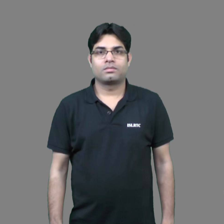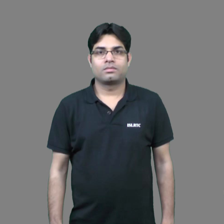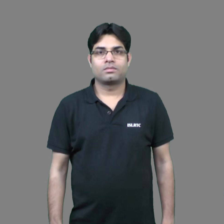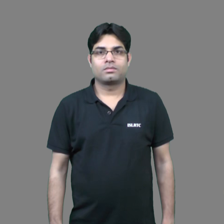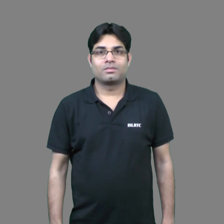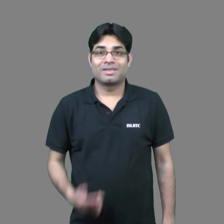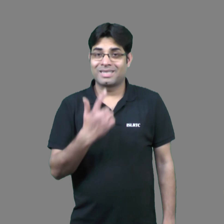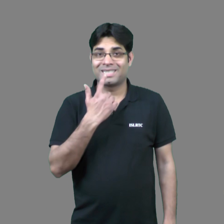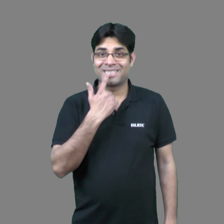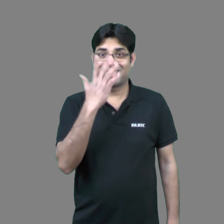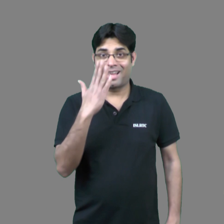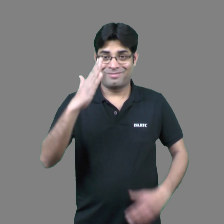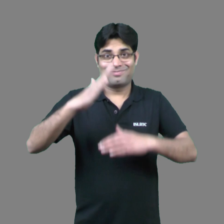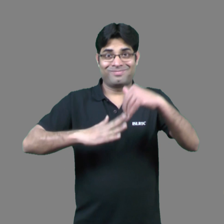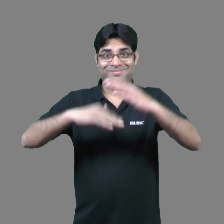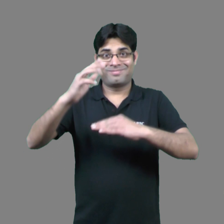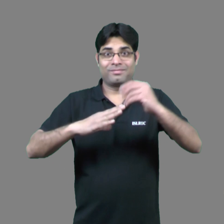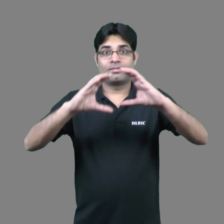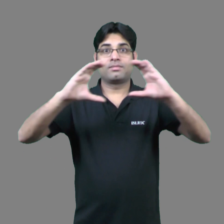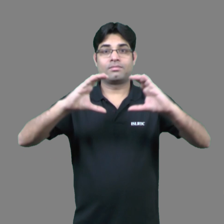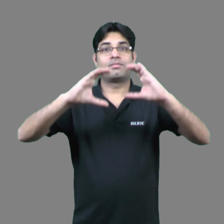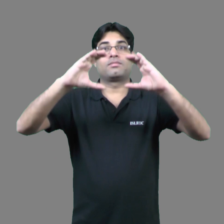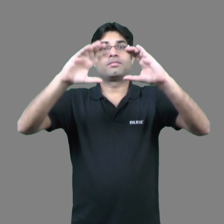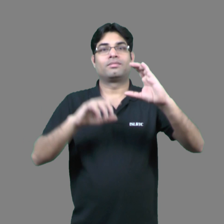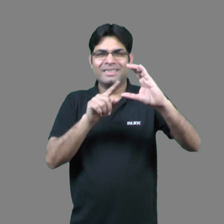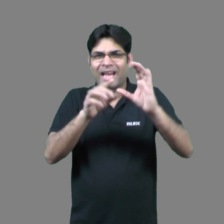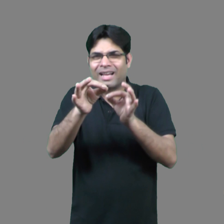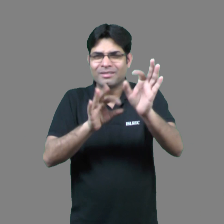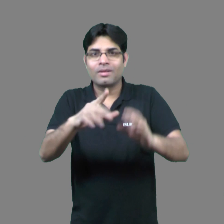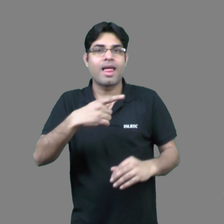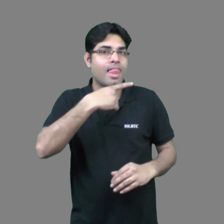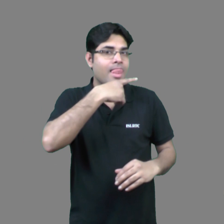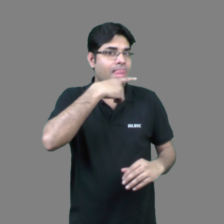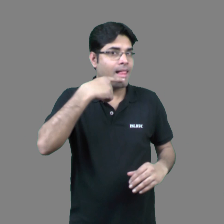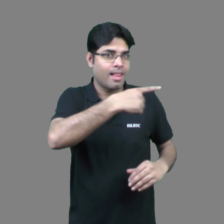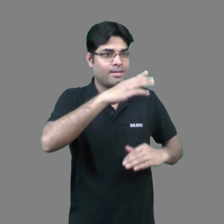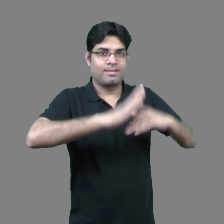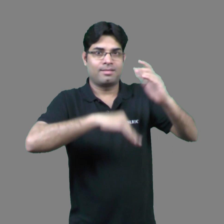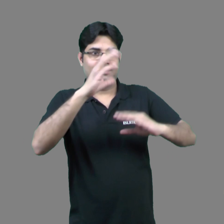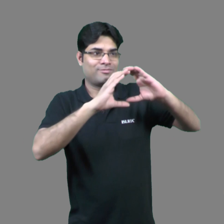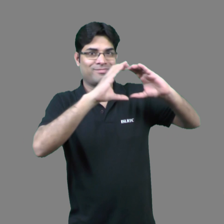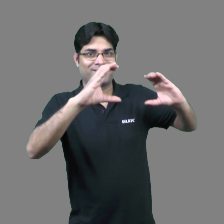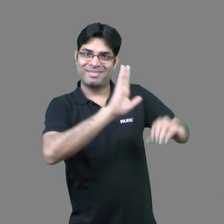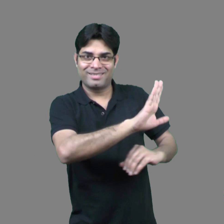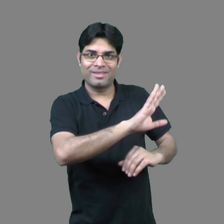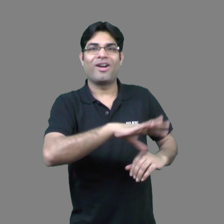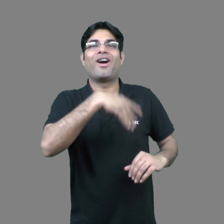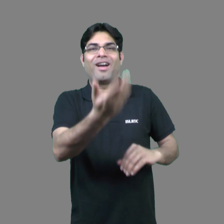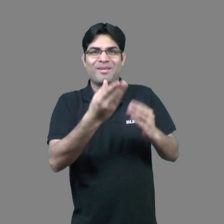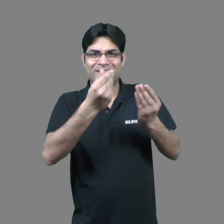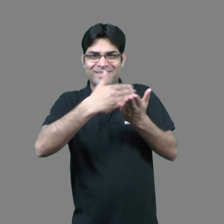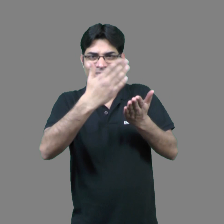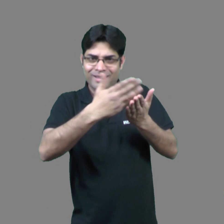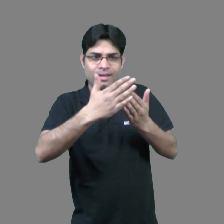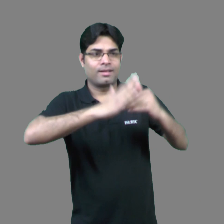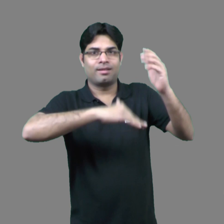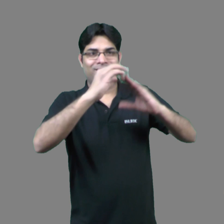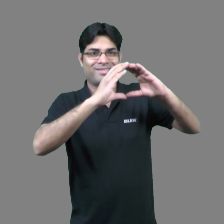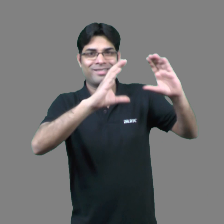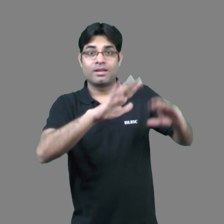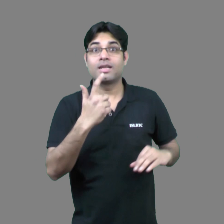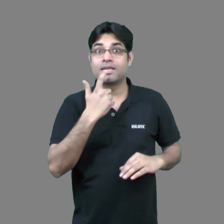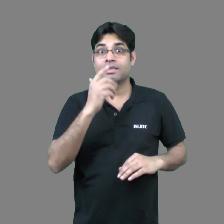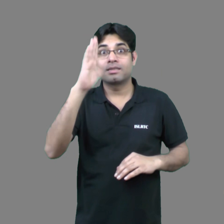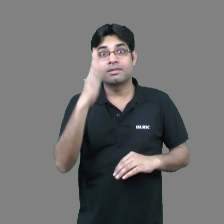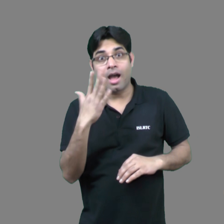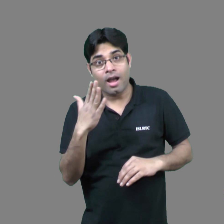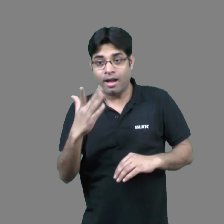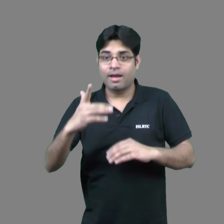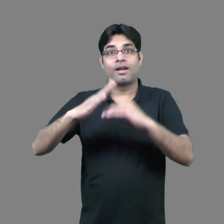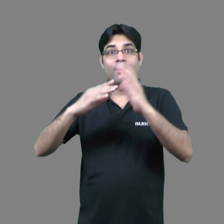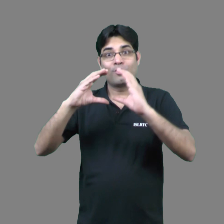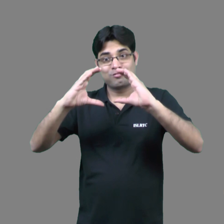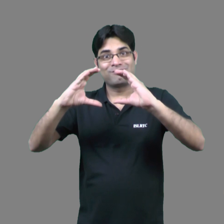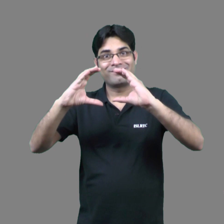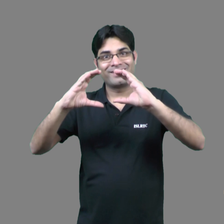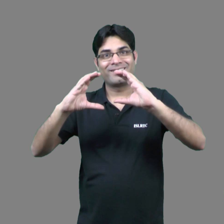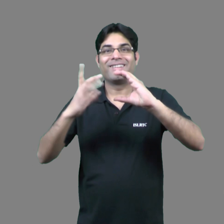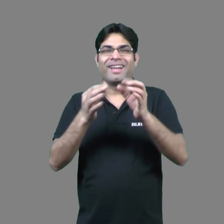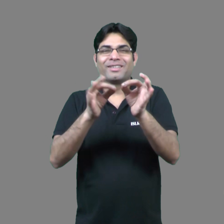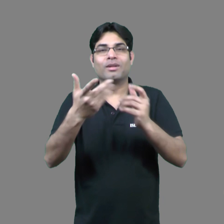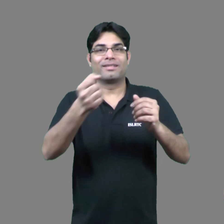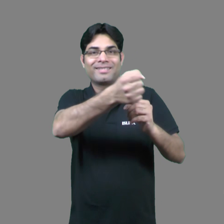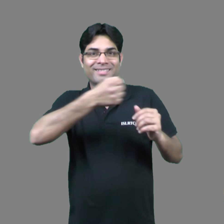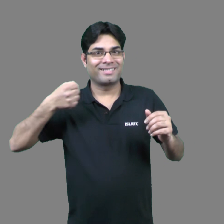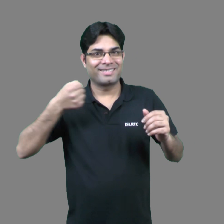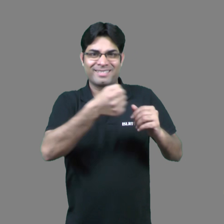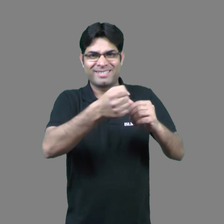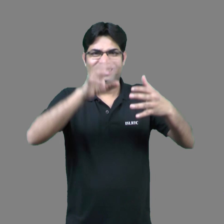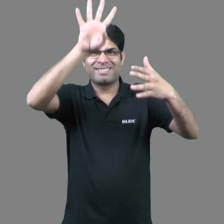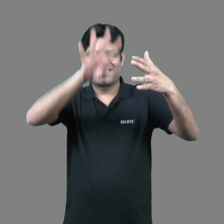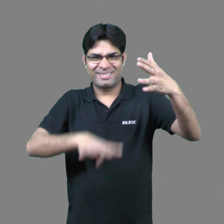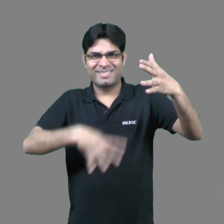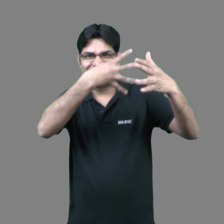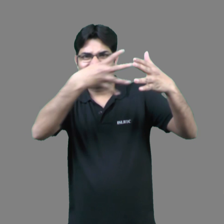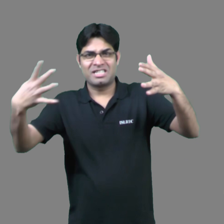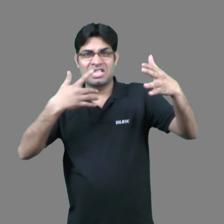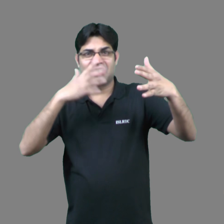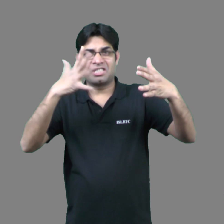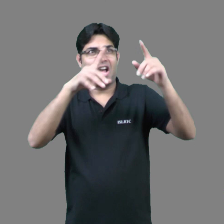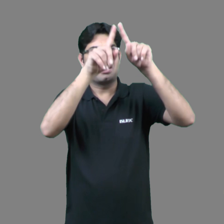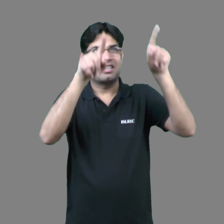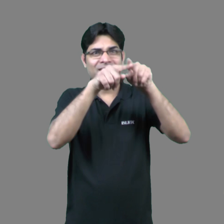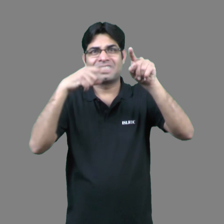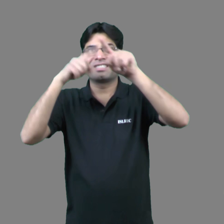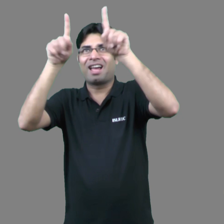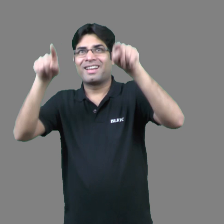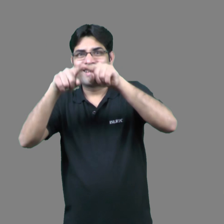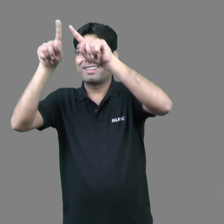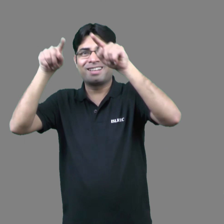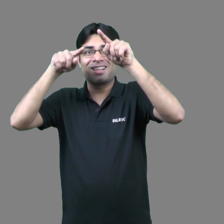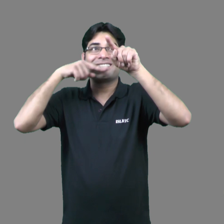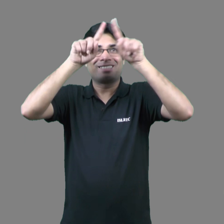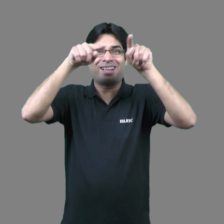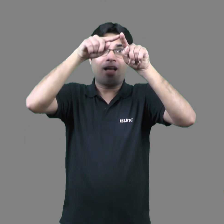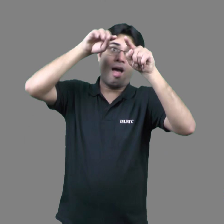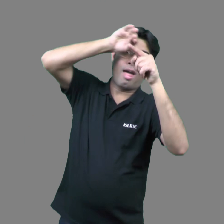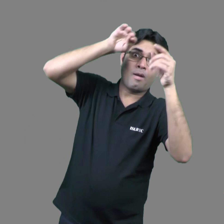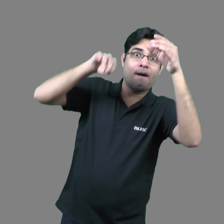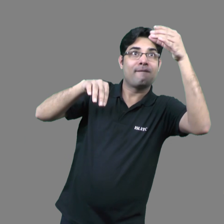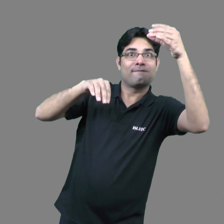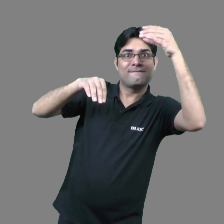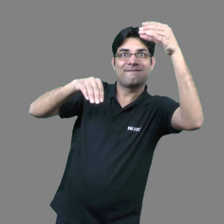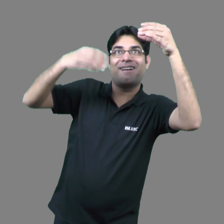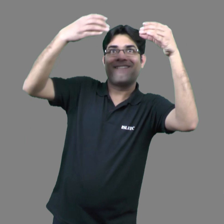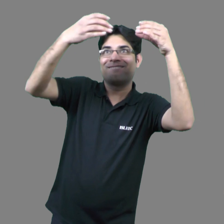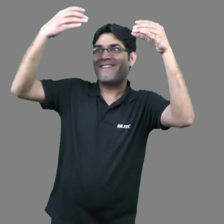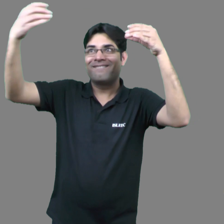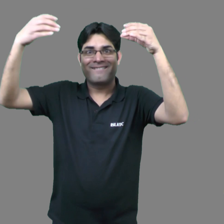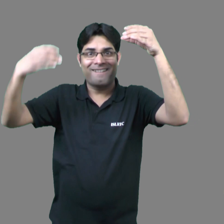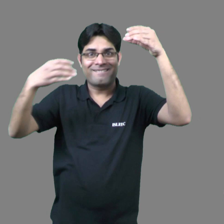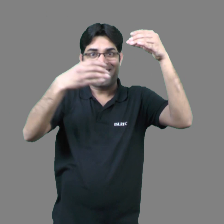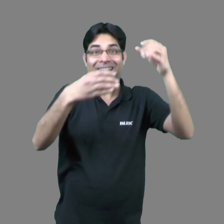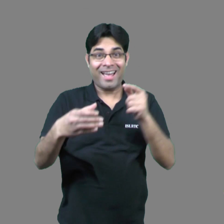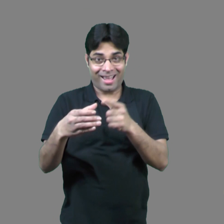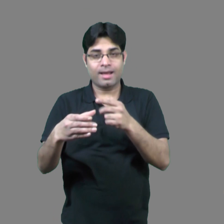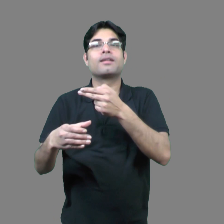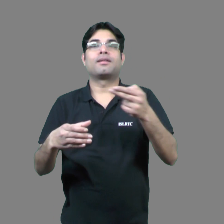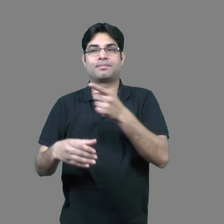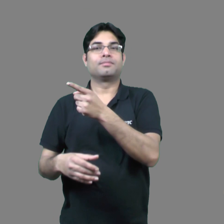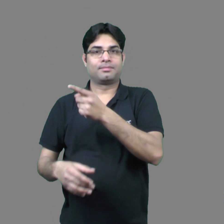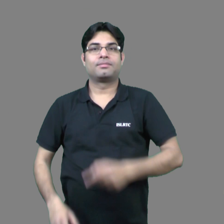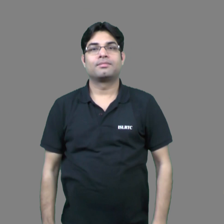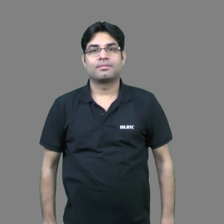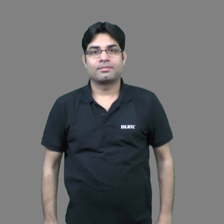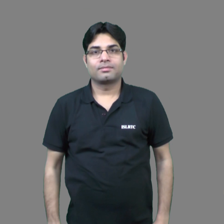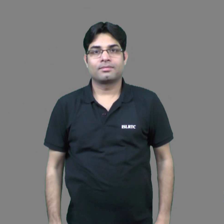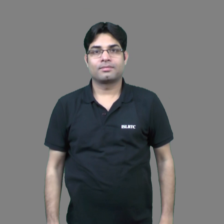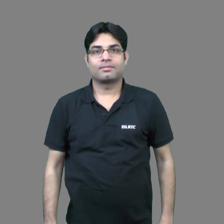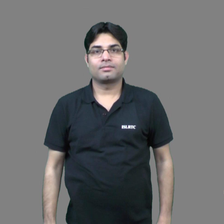Glass Block